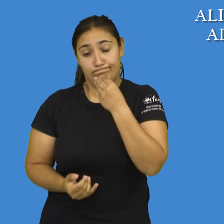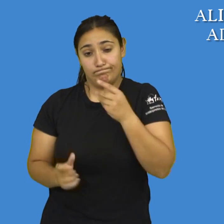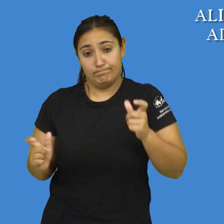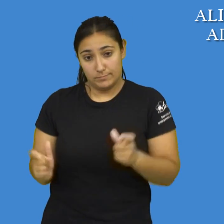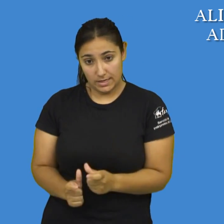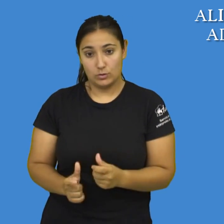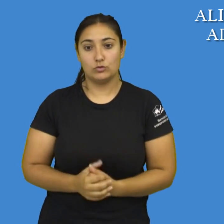reducir